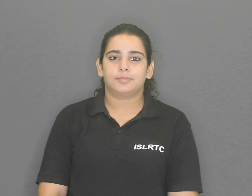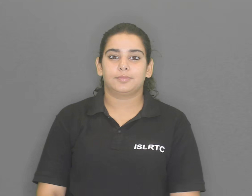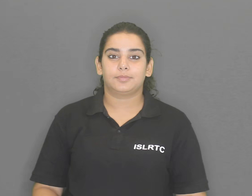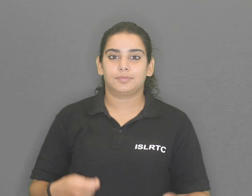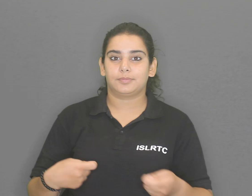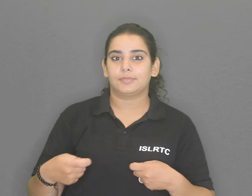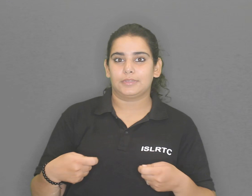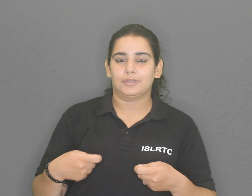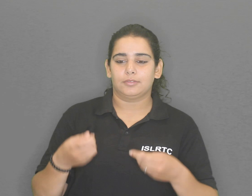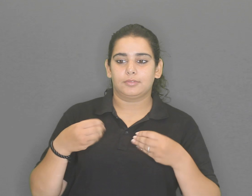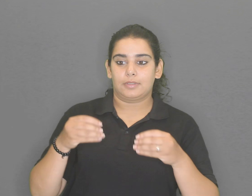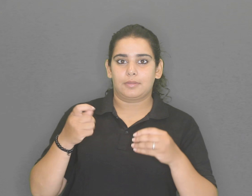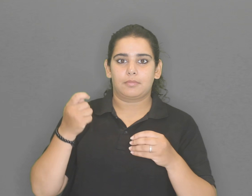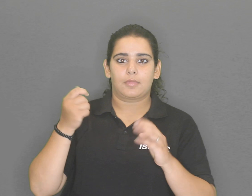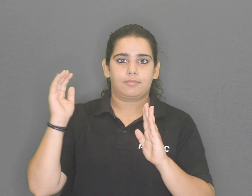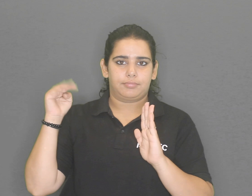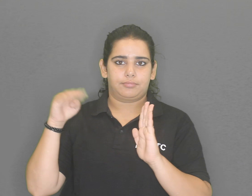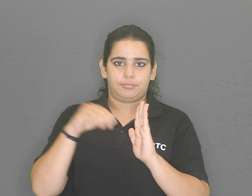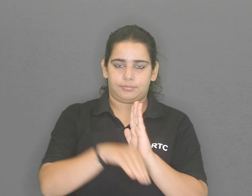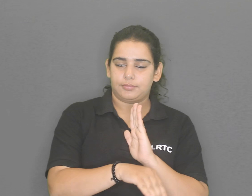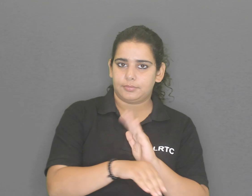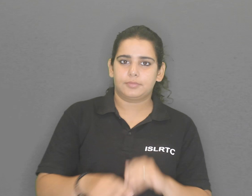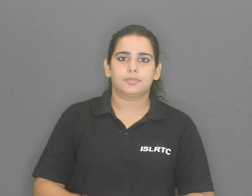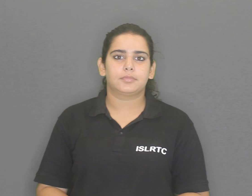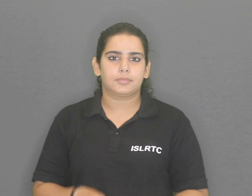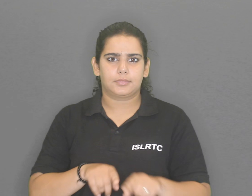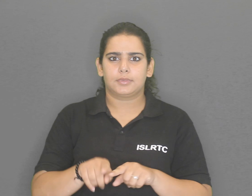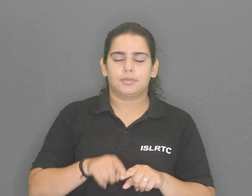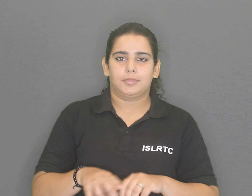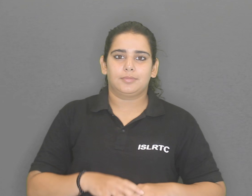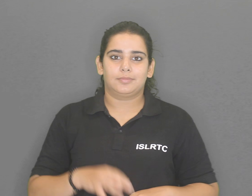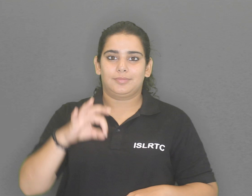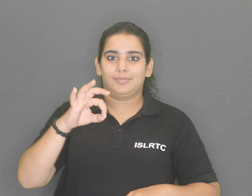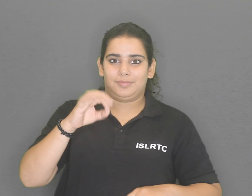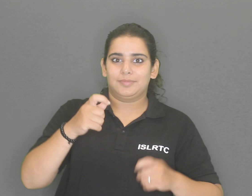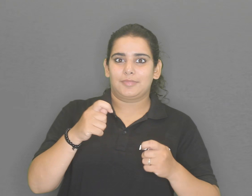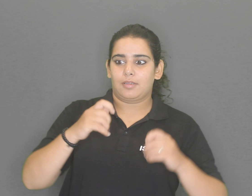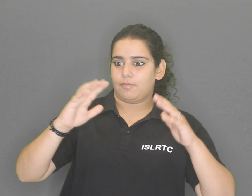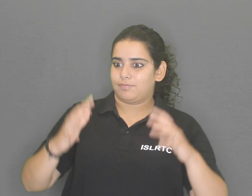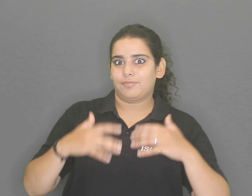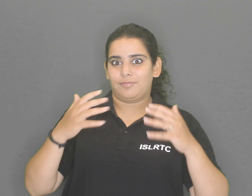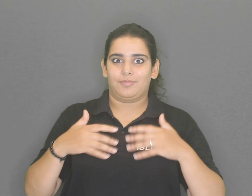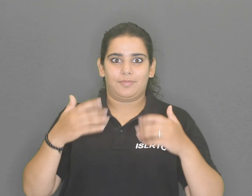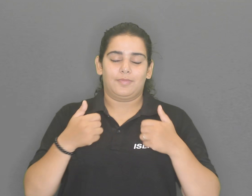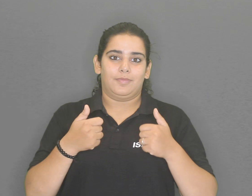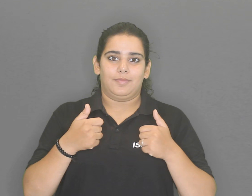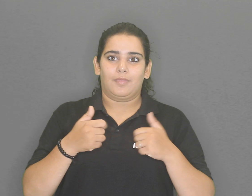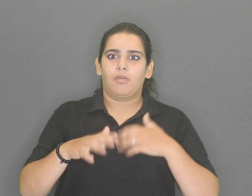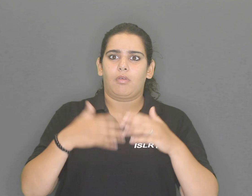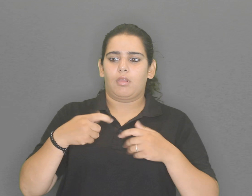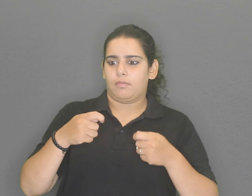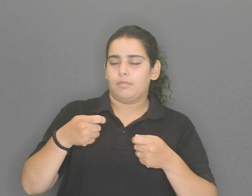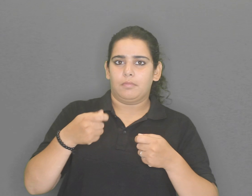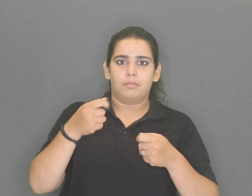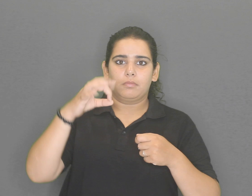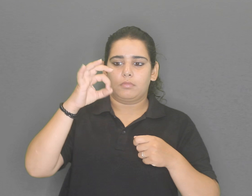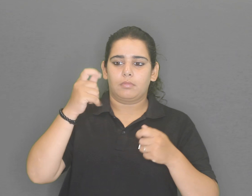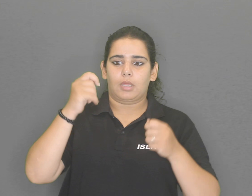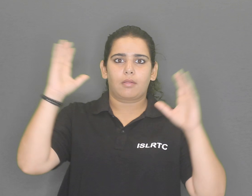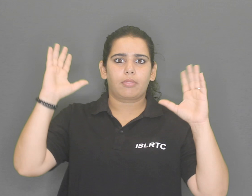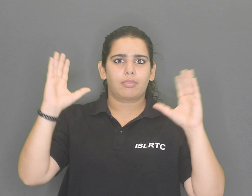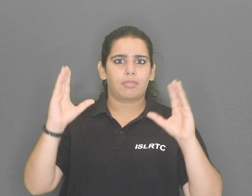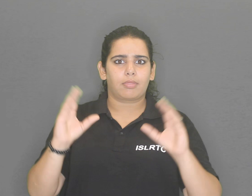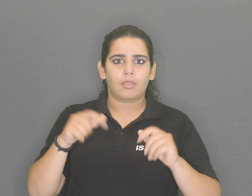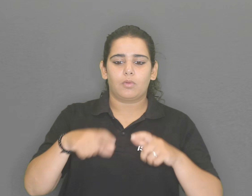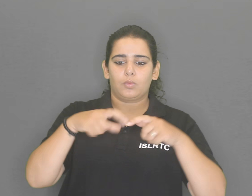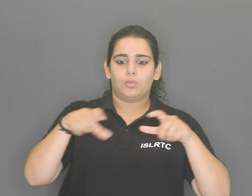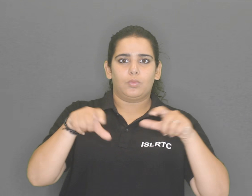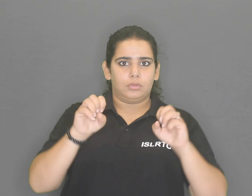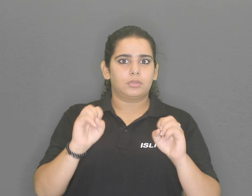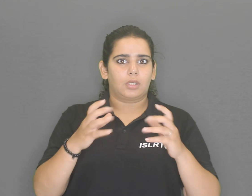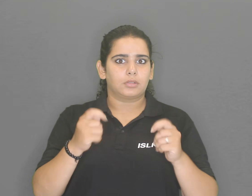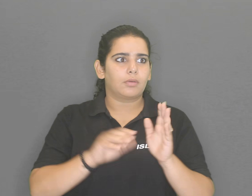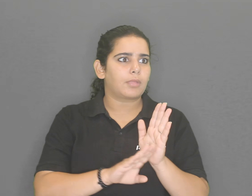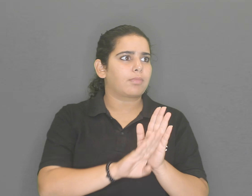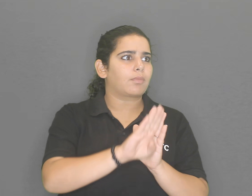Operational Costs The expenses associated with running and maintaining a transportation system or vehicle, including fuel, maintenance, and staffing